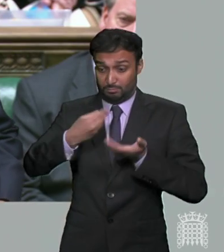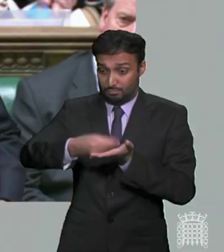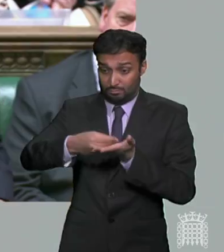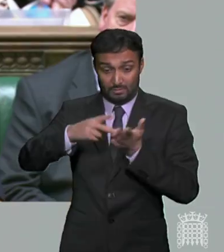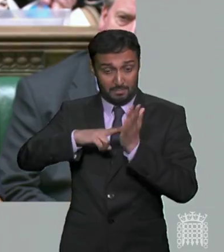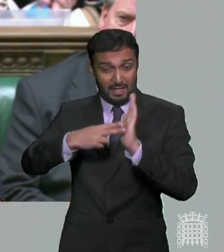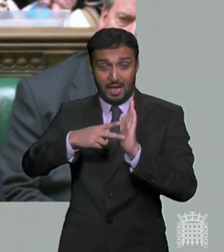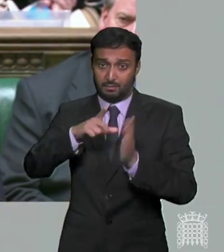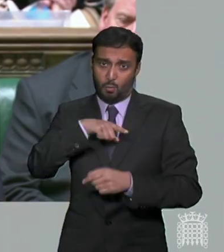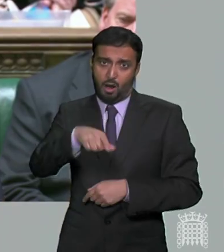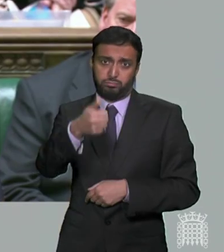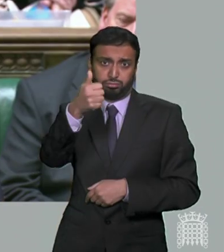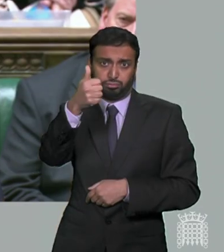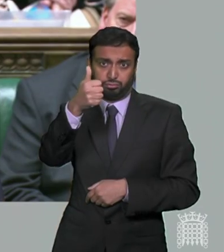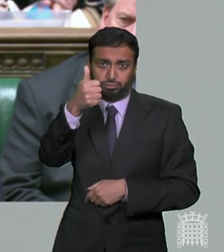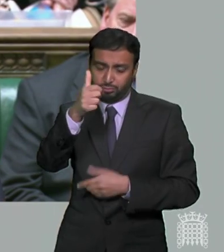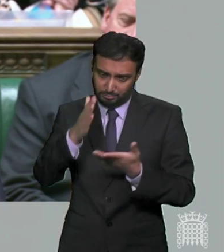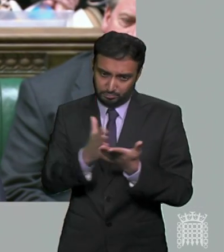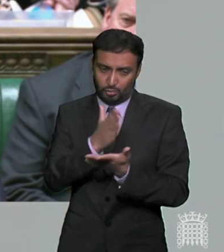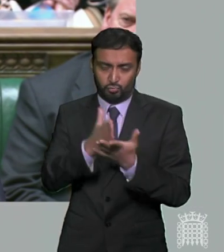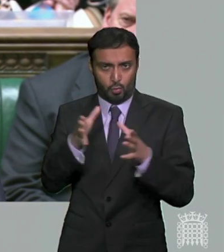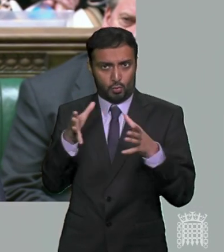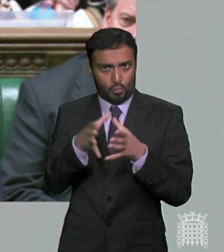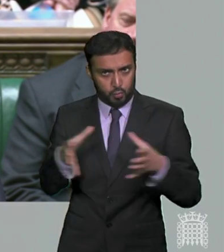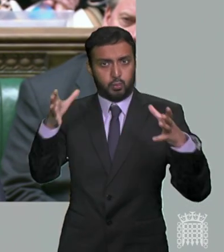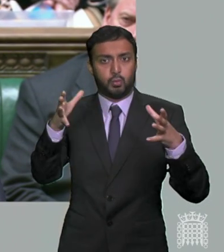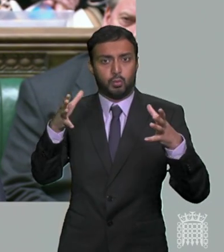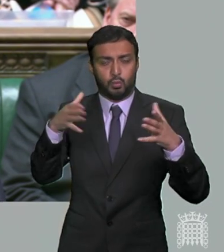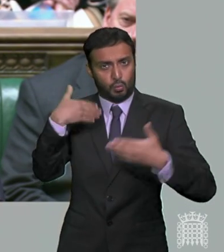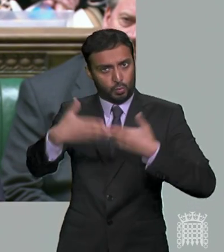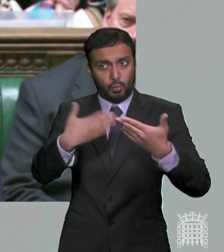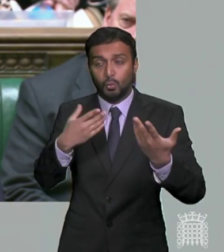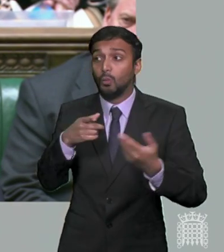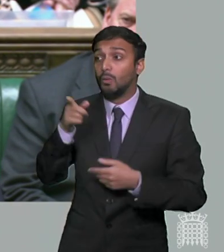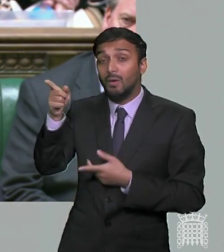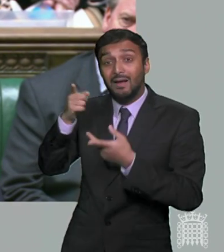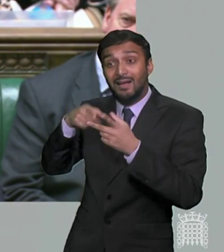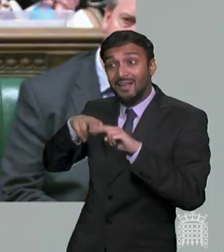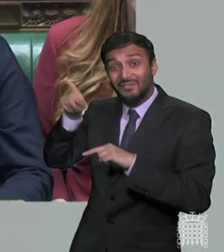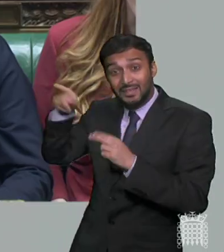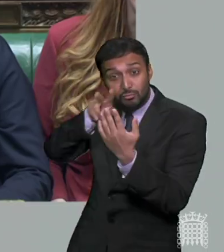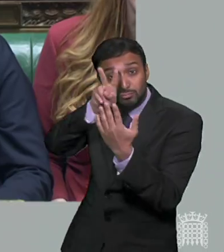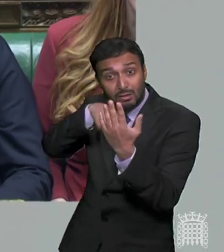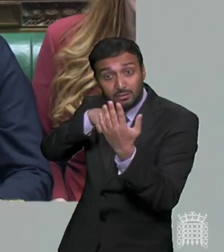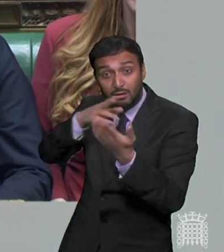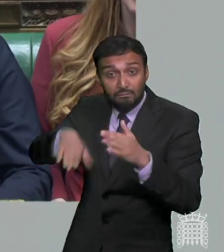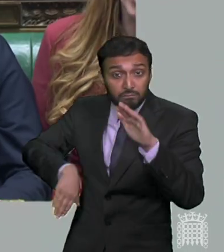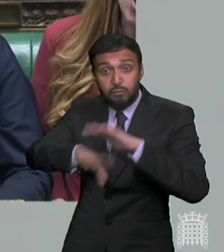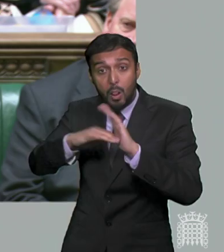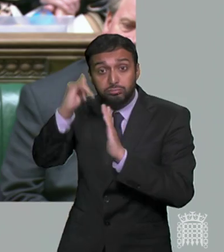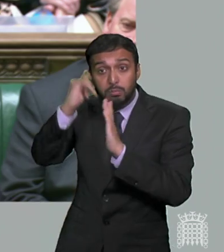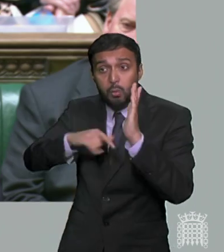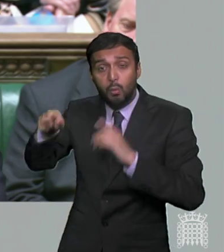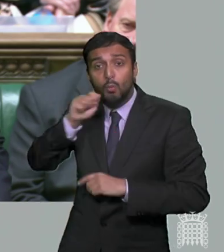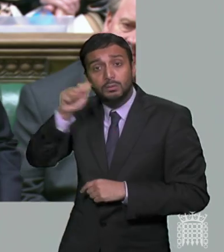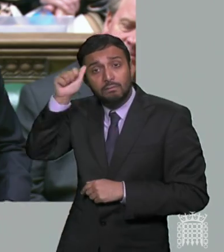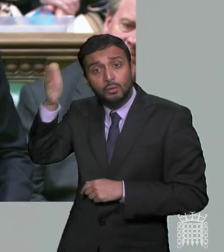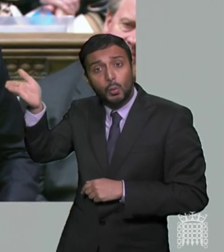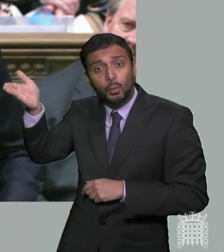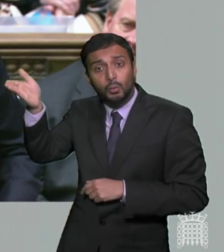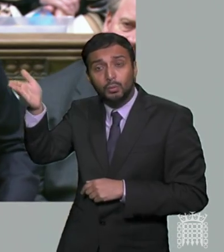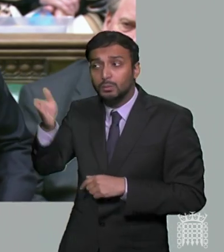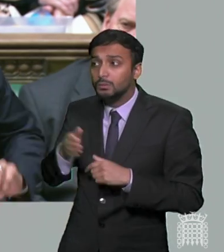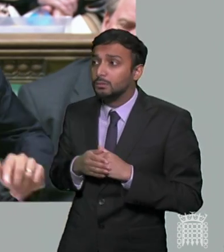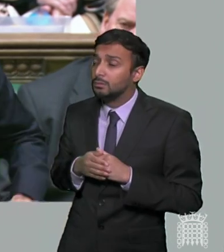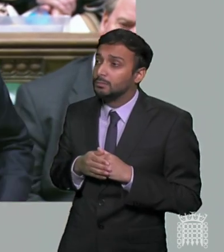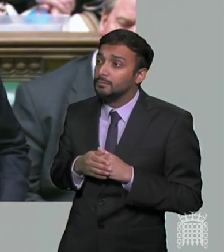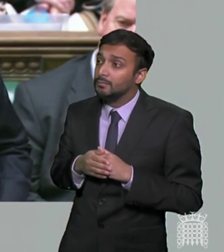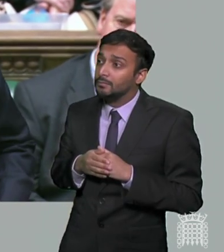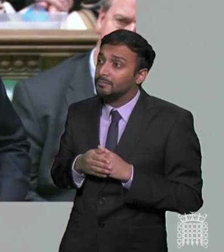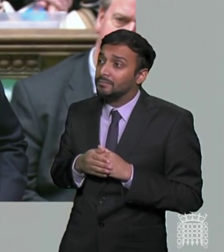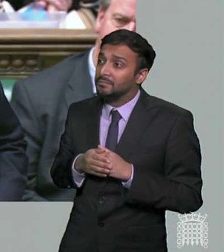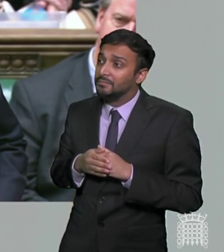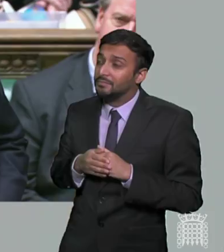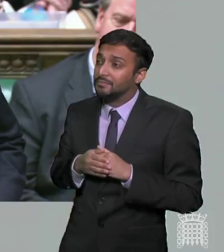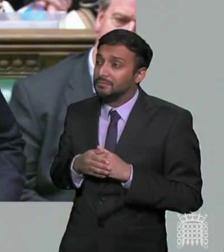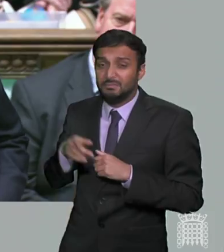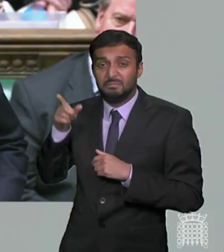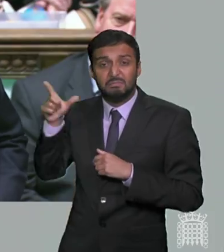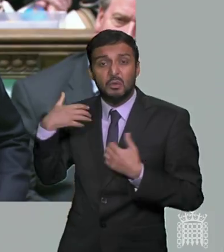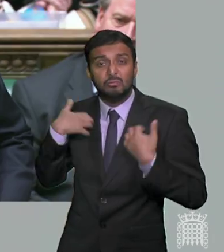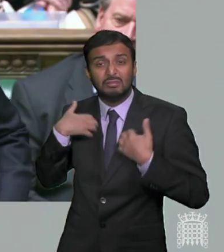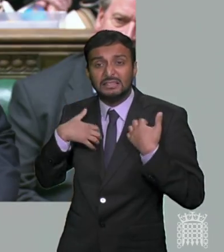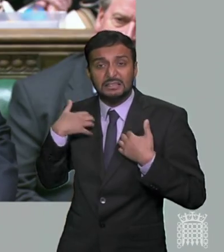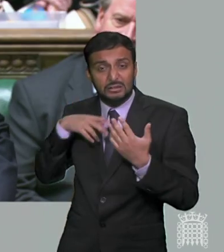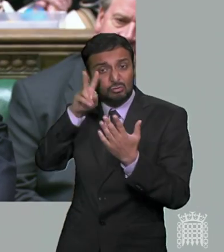The right honourable and learned Gentleman would have known all that if he had actually read the whole report, but he is not interested in substance.